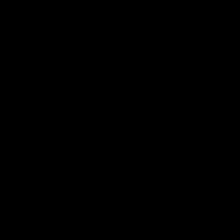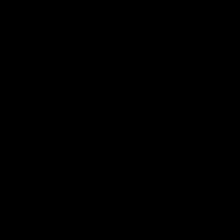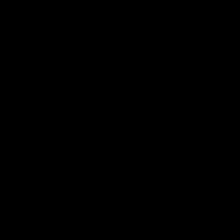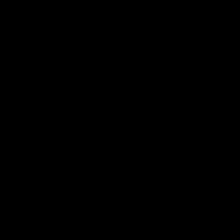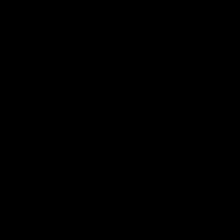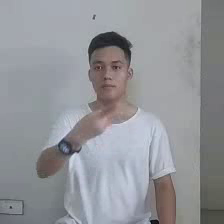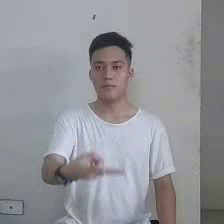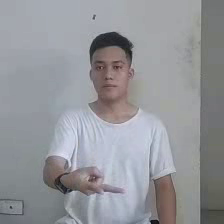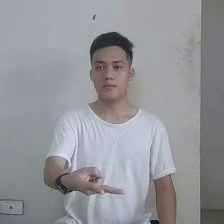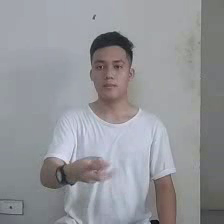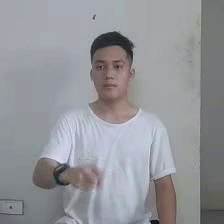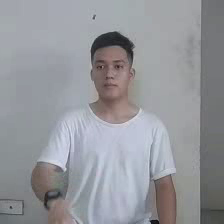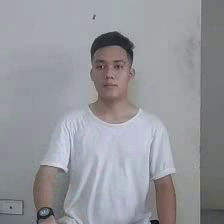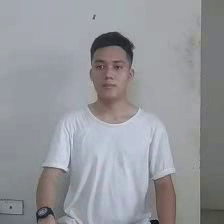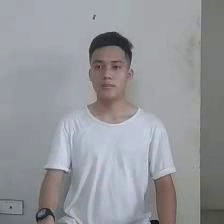Hy sinh